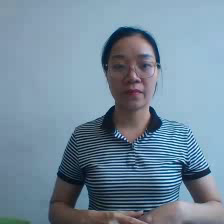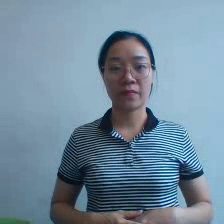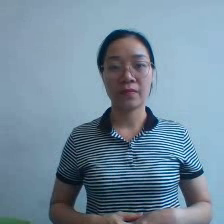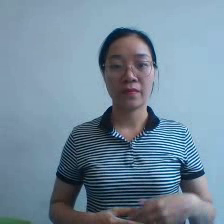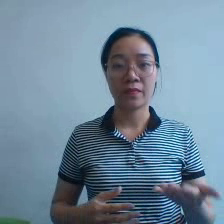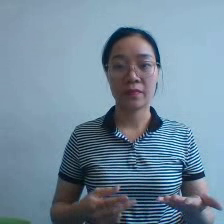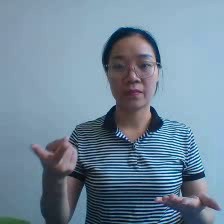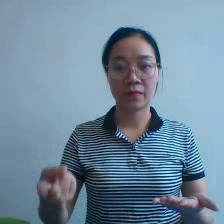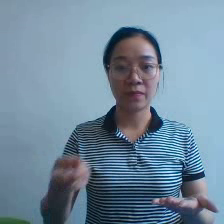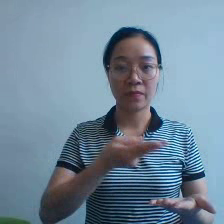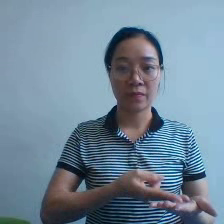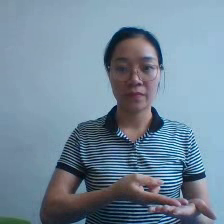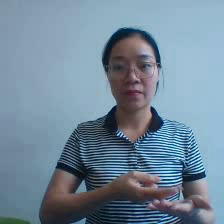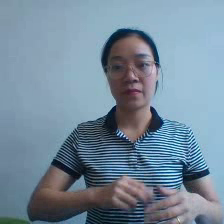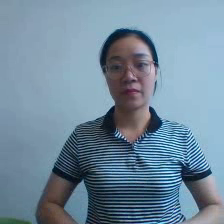Thức ăn